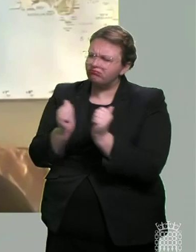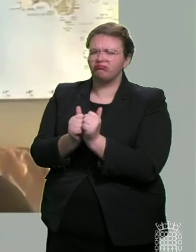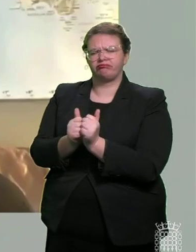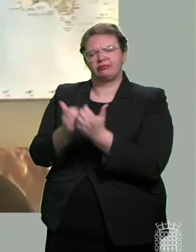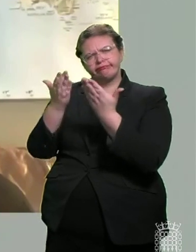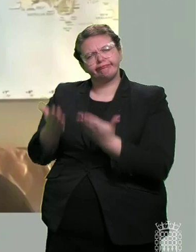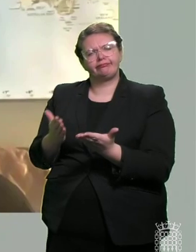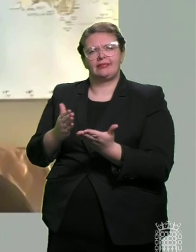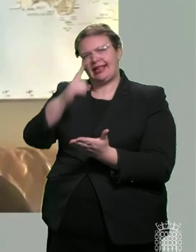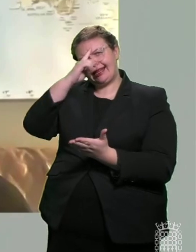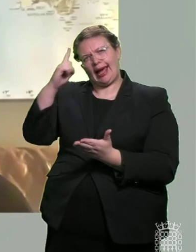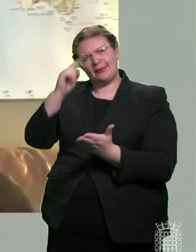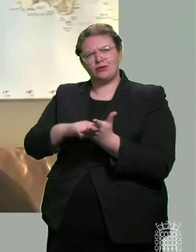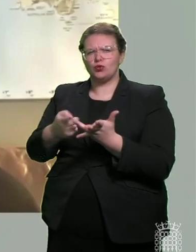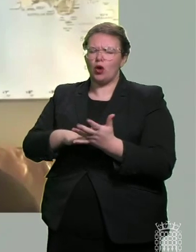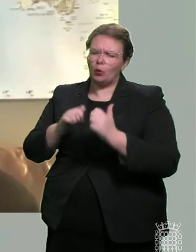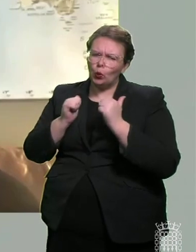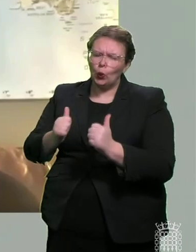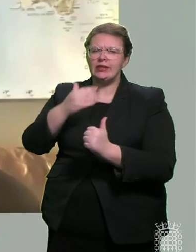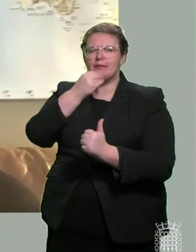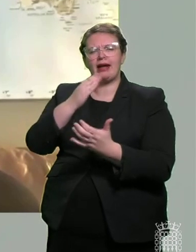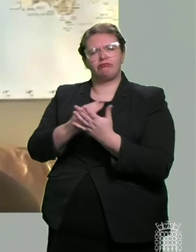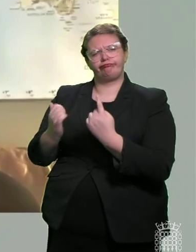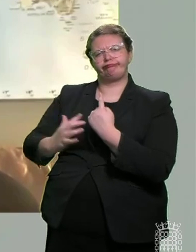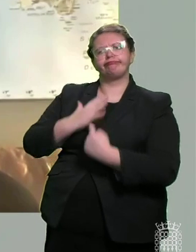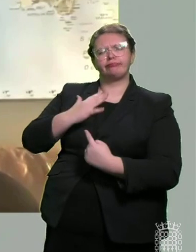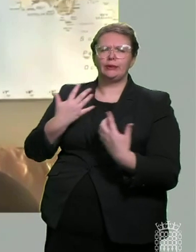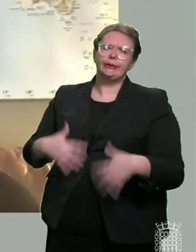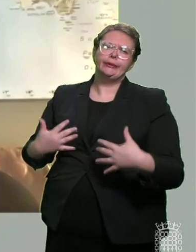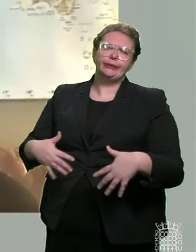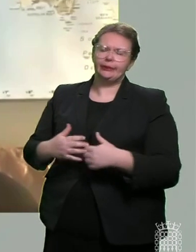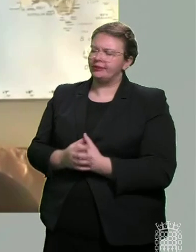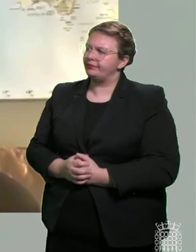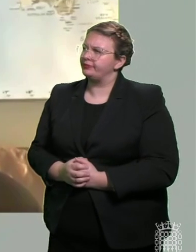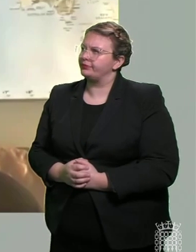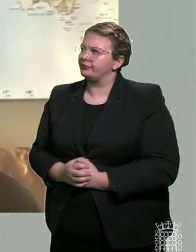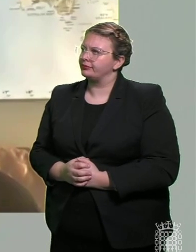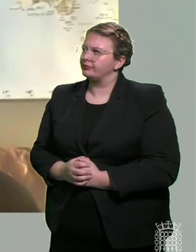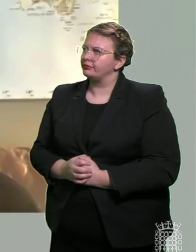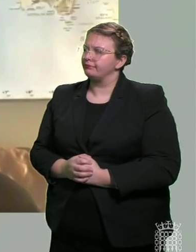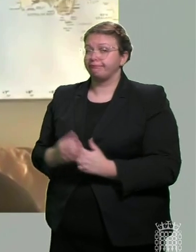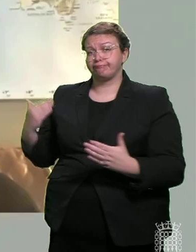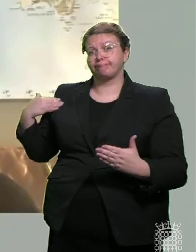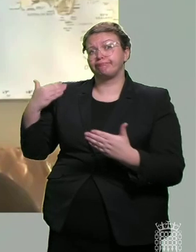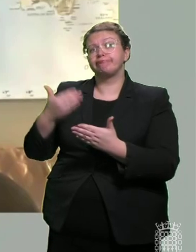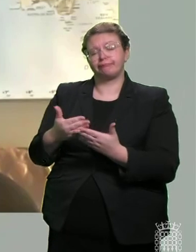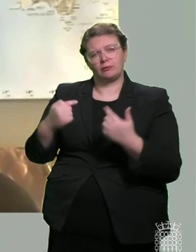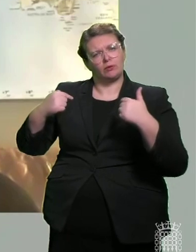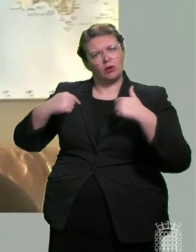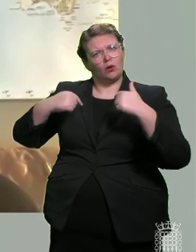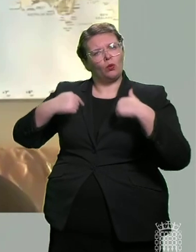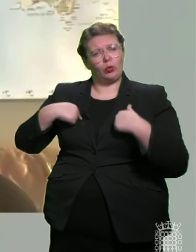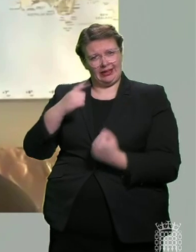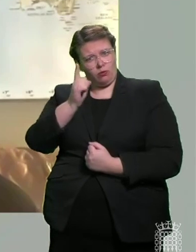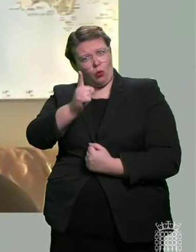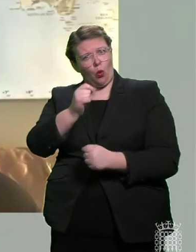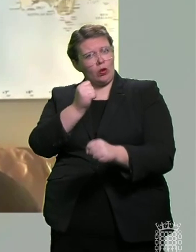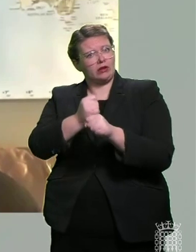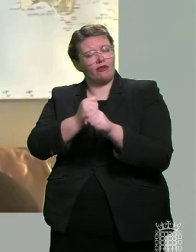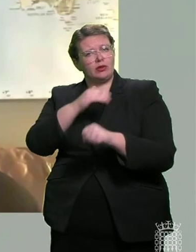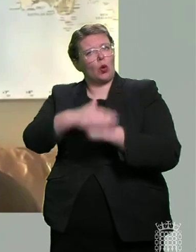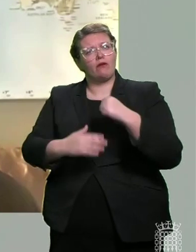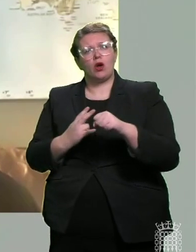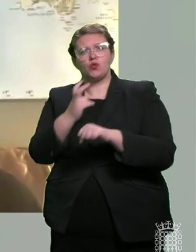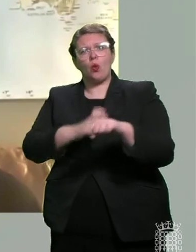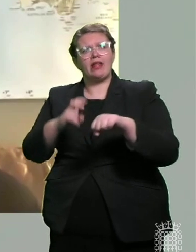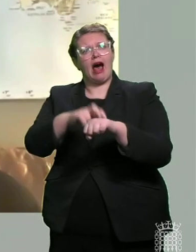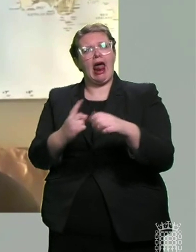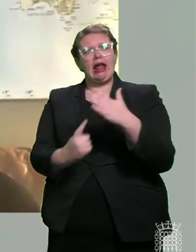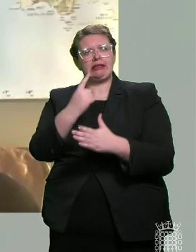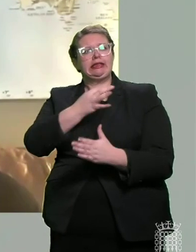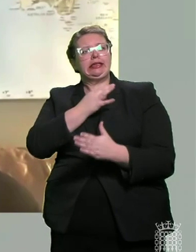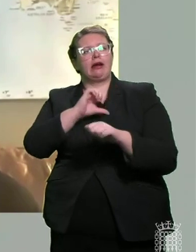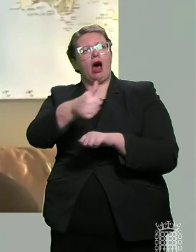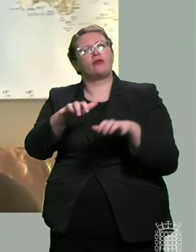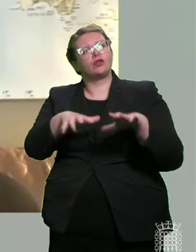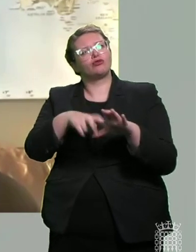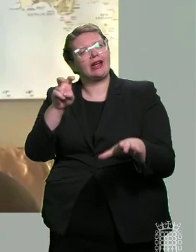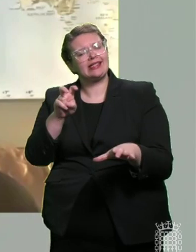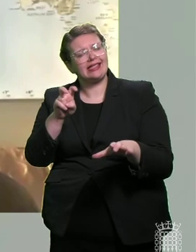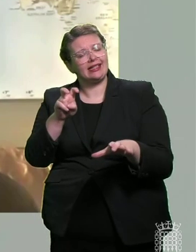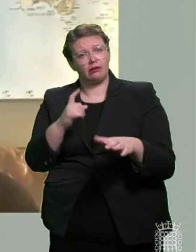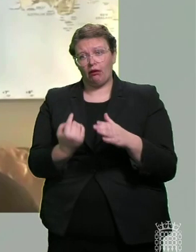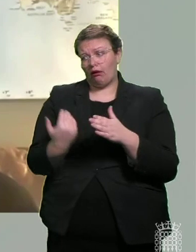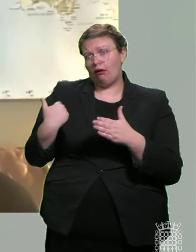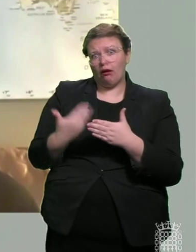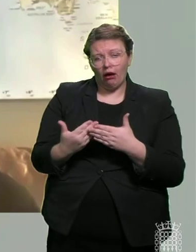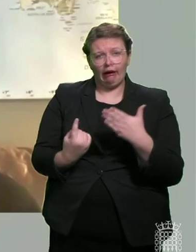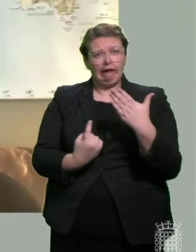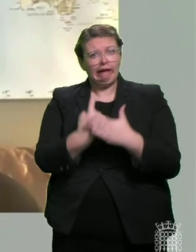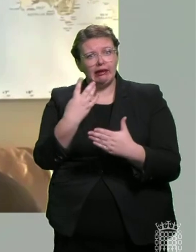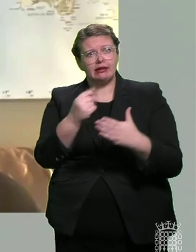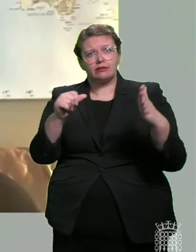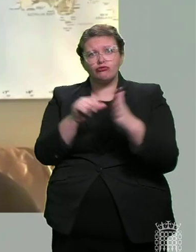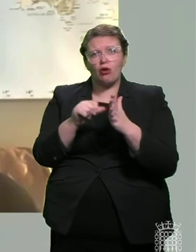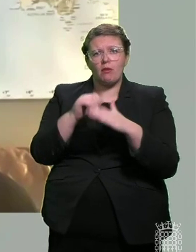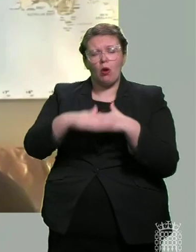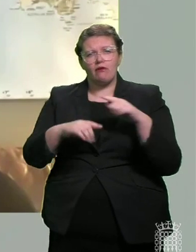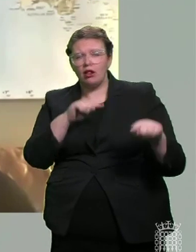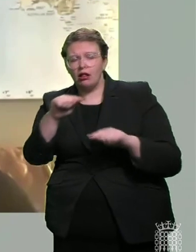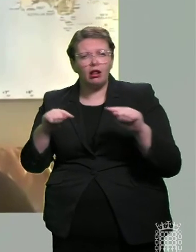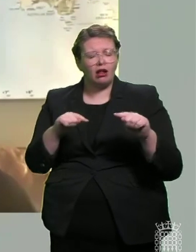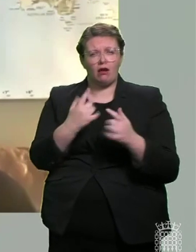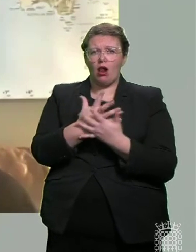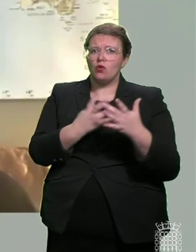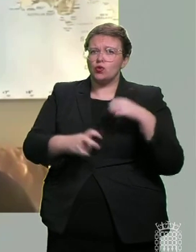The Social Democratic and Labour party has warned for the last five years about the destabilising impact Brexit would have on Northern Ireland, though we take no pleasure in the disruption or in the injury some feel to their British identity.